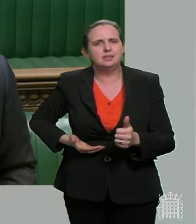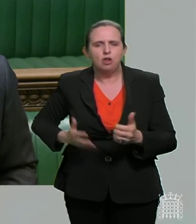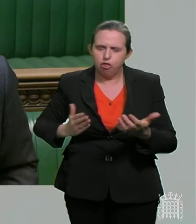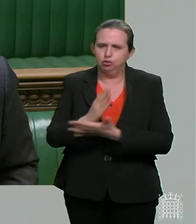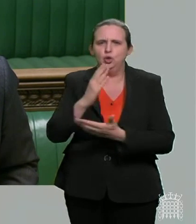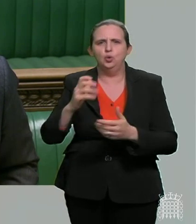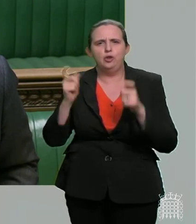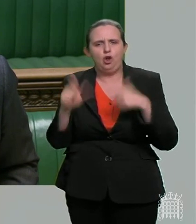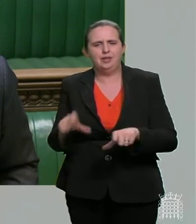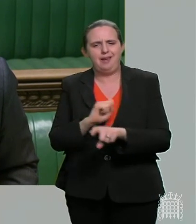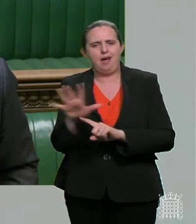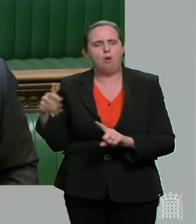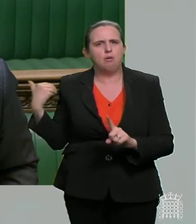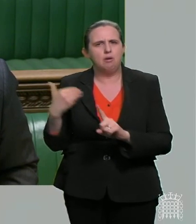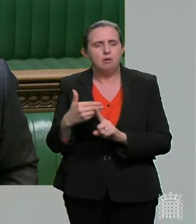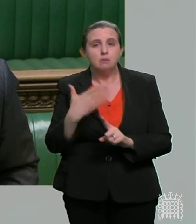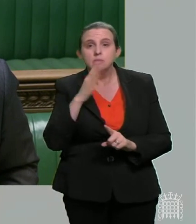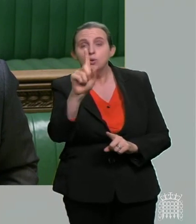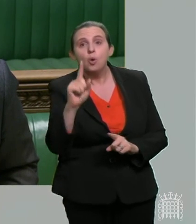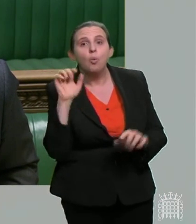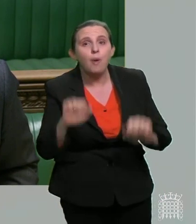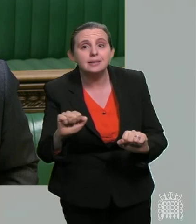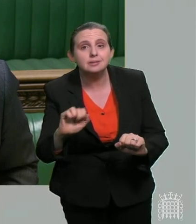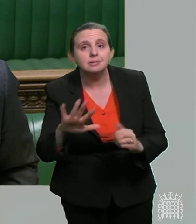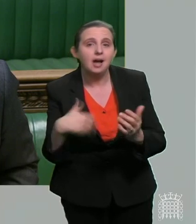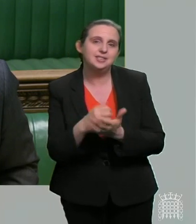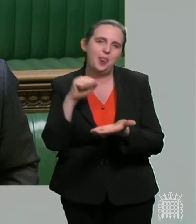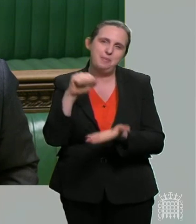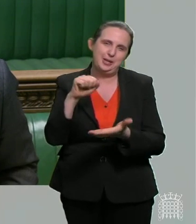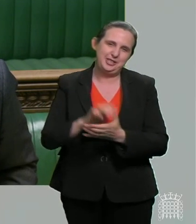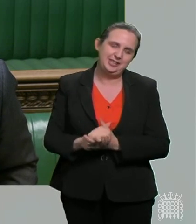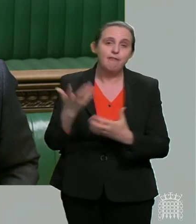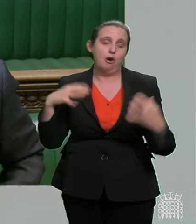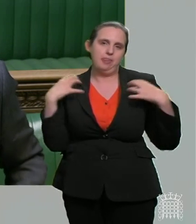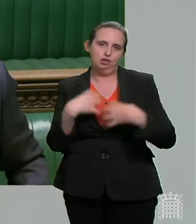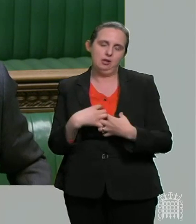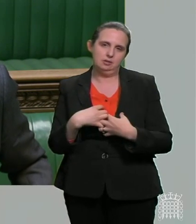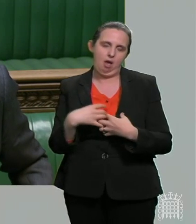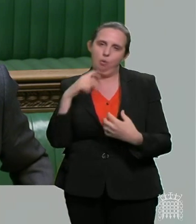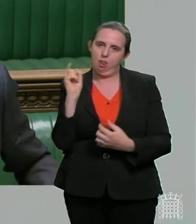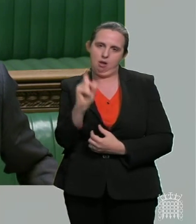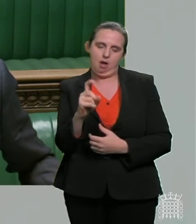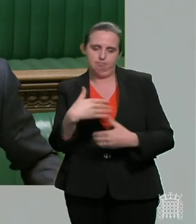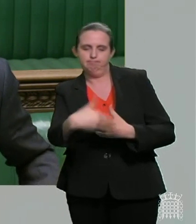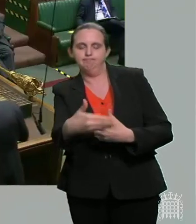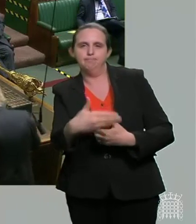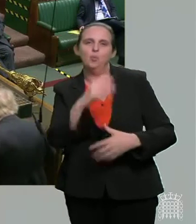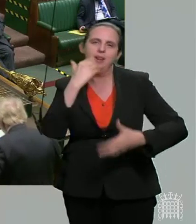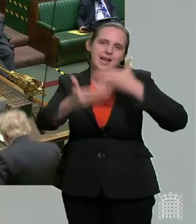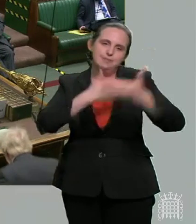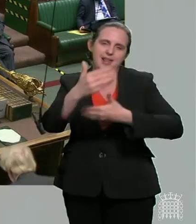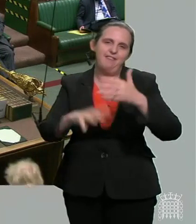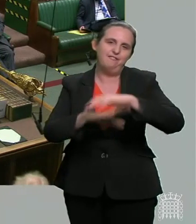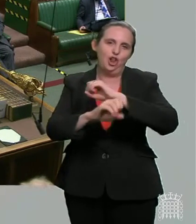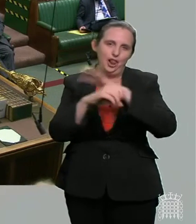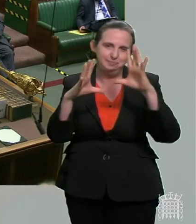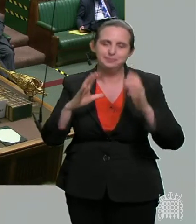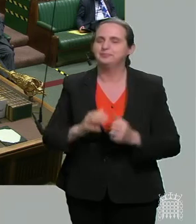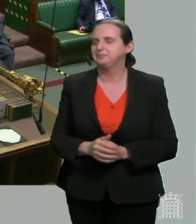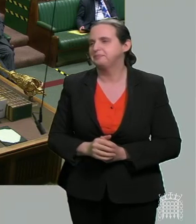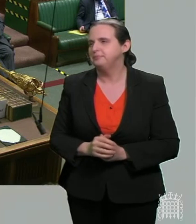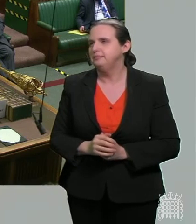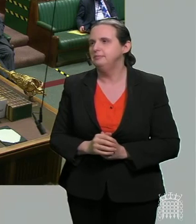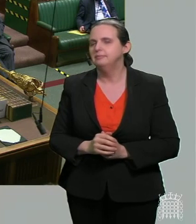That is what we will continue to do, but he should wait until the Budget for the Chancellor to explain exactly what we are going to do.